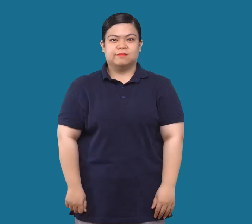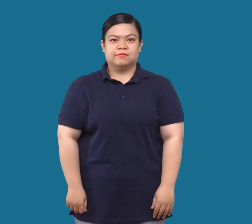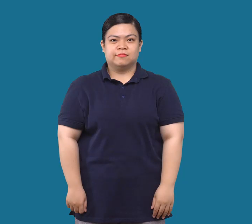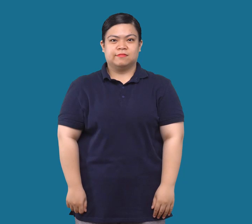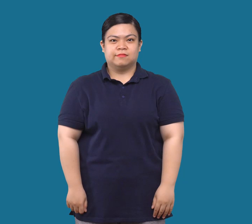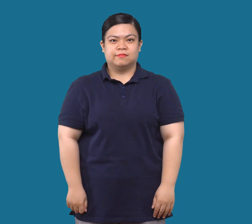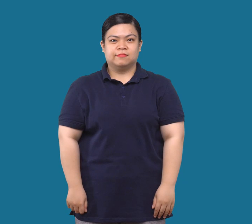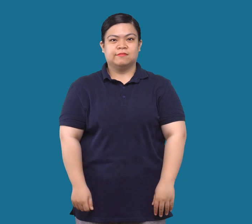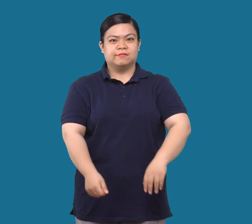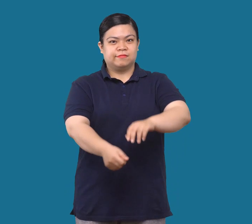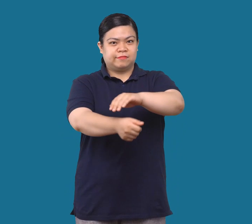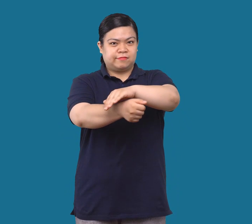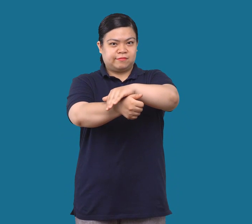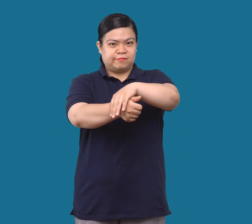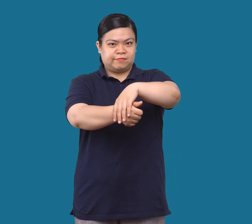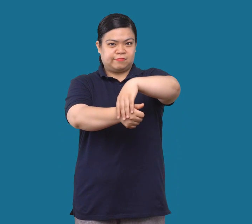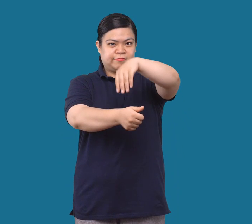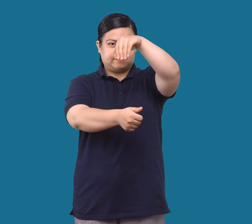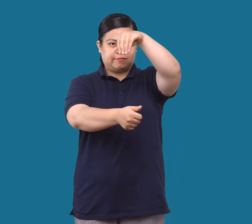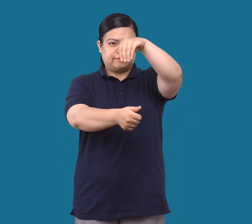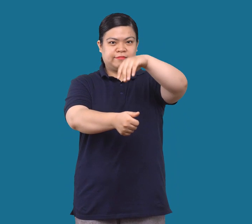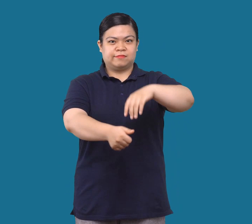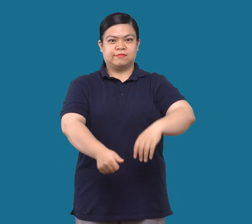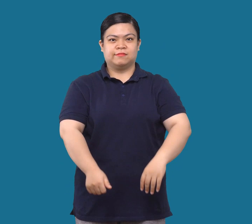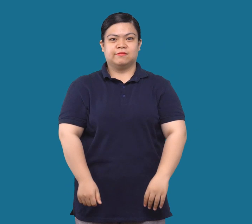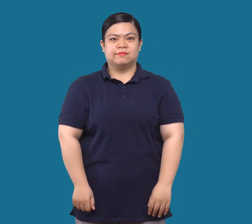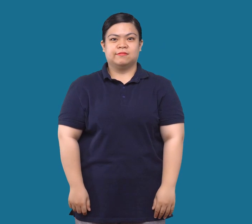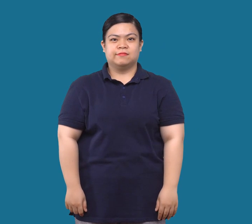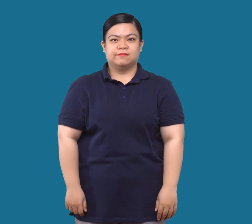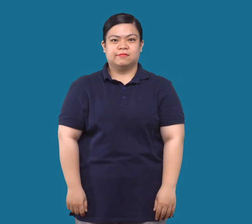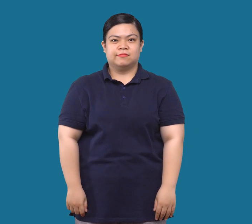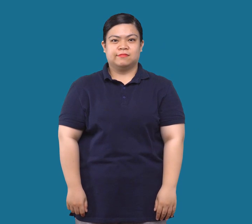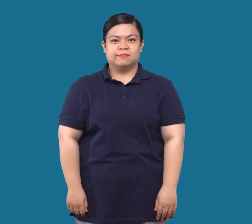tháp Rùa